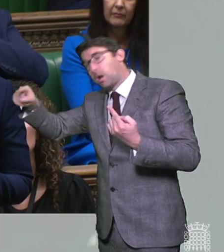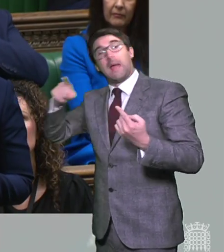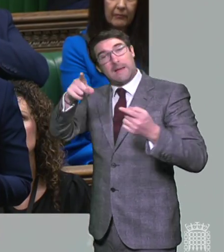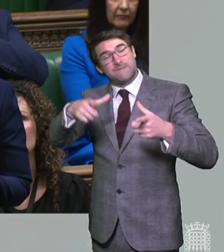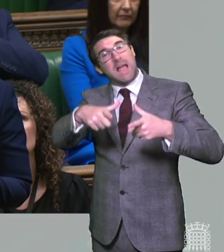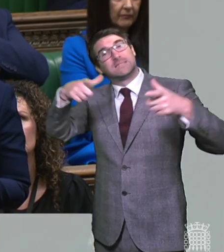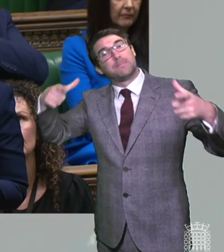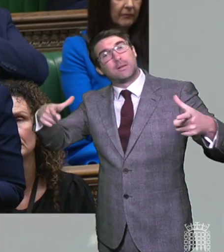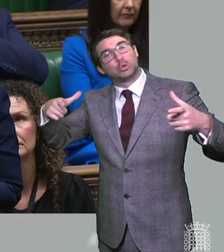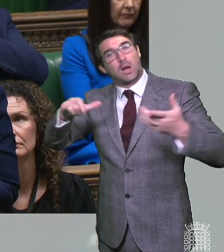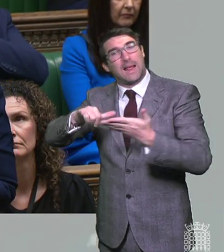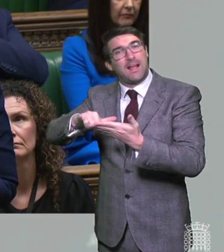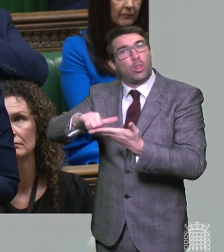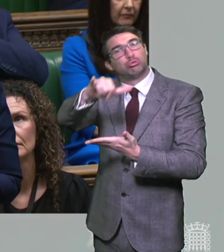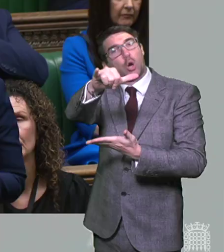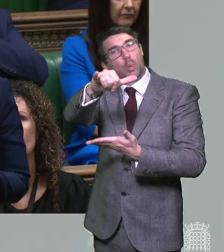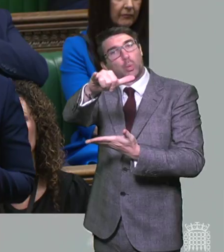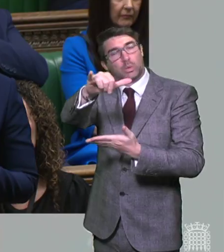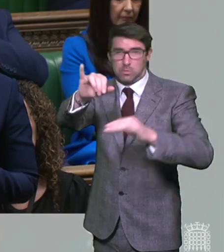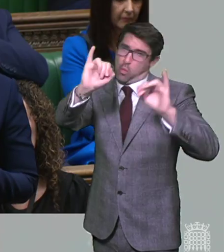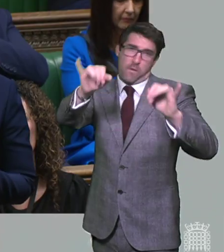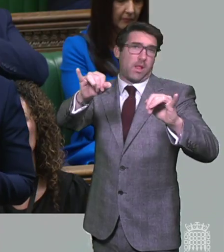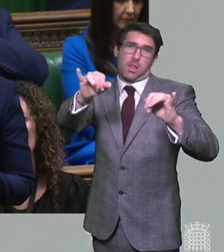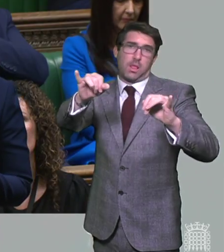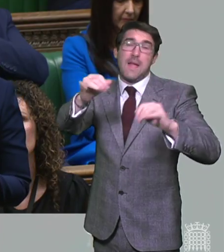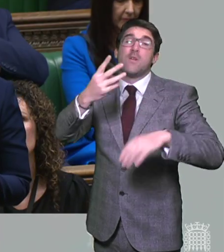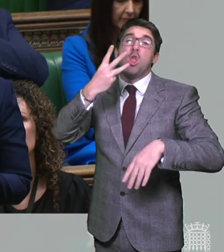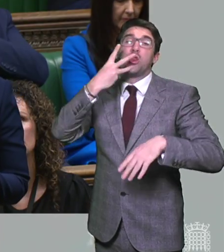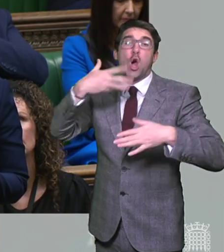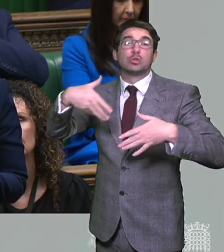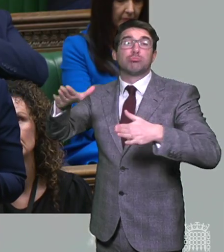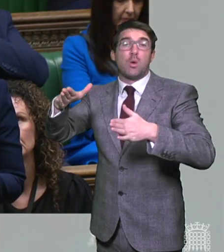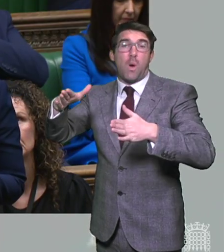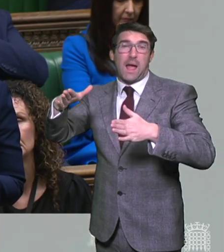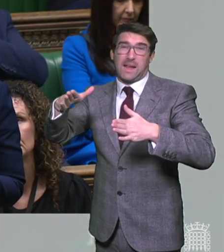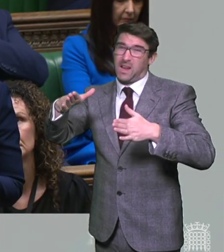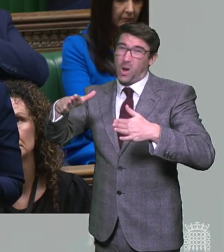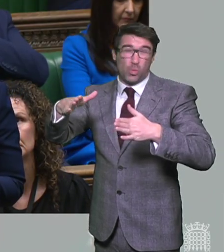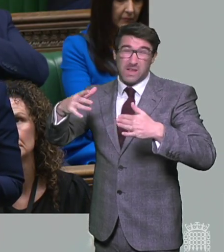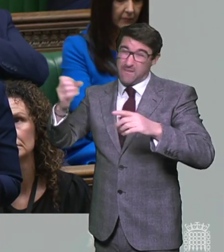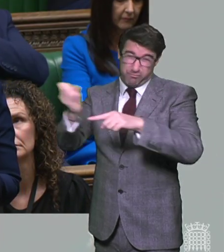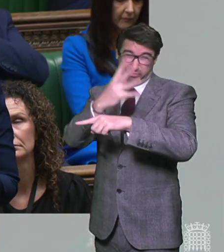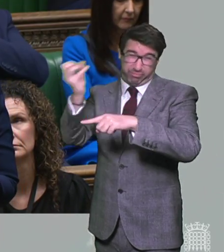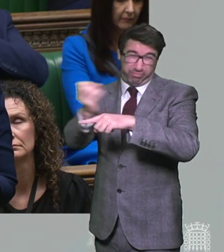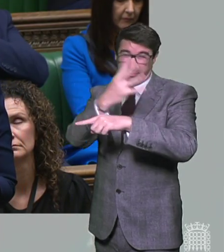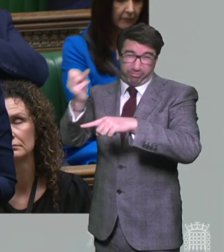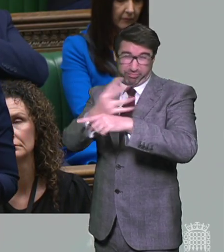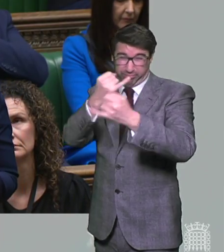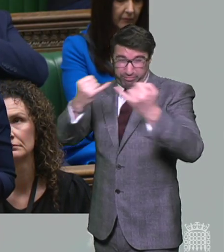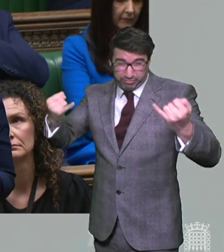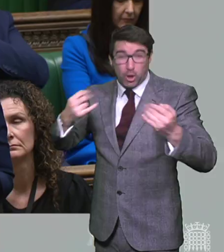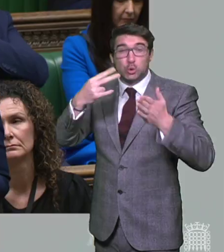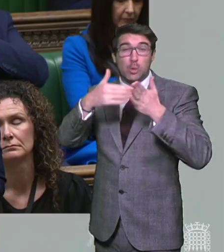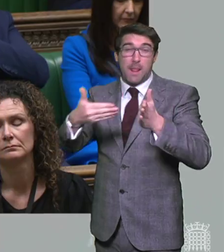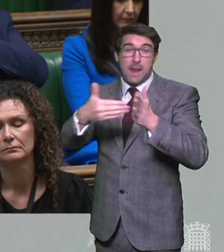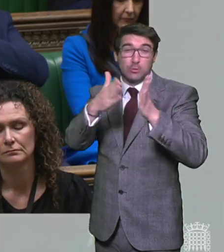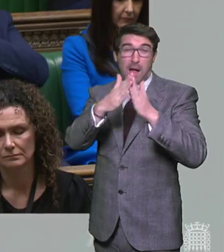A third runway would see over 6 million more tonnes of carbon pumped into the atmosphere every year, and 2 million households would be affected by increased noise levels.